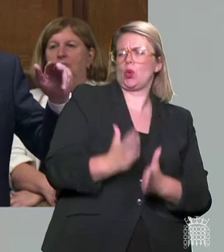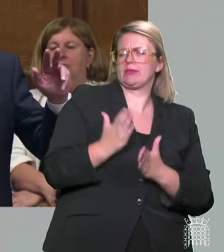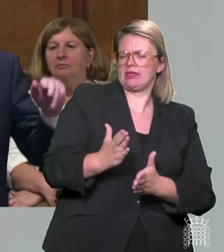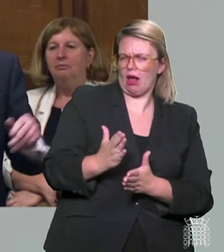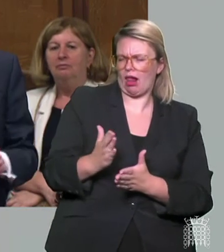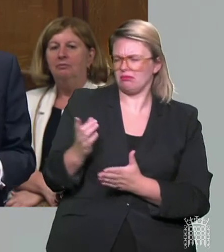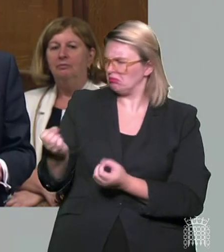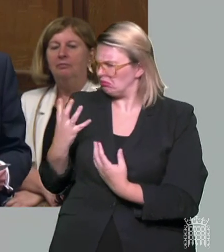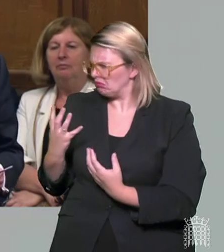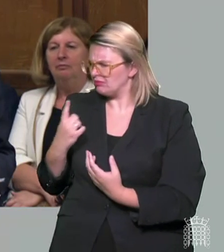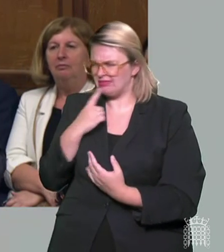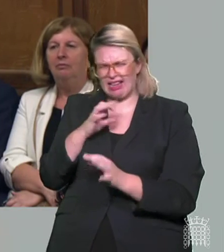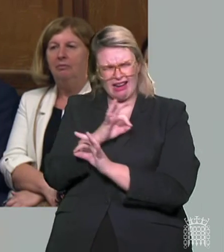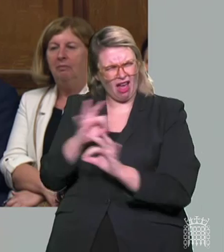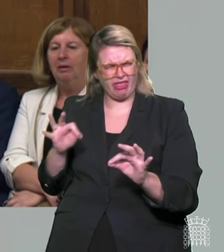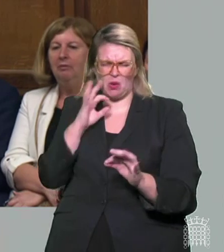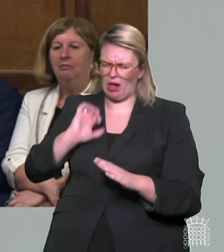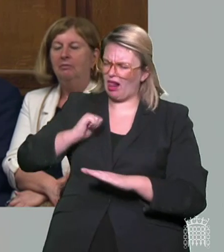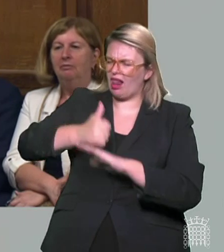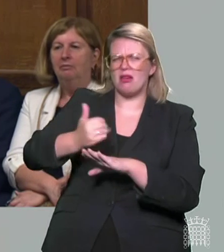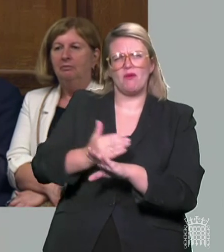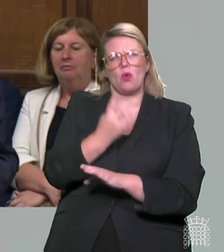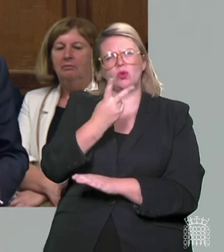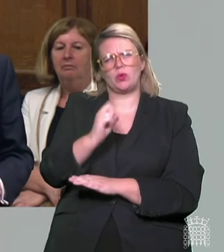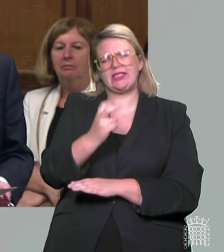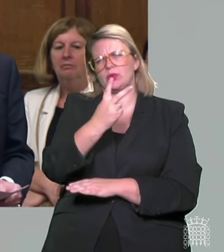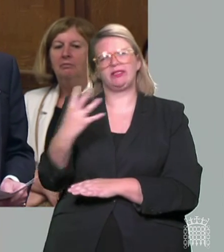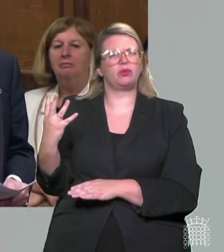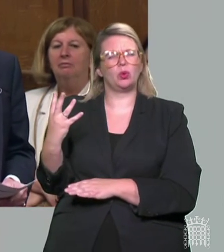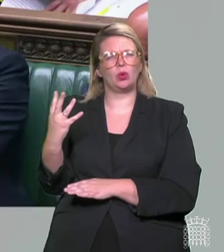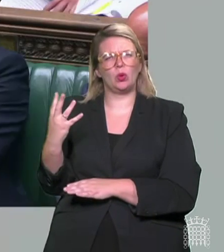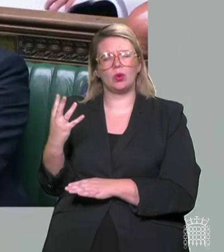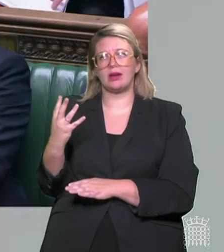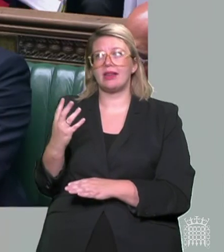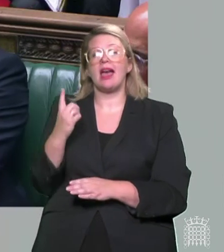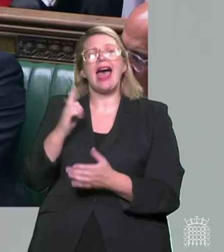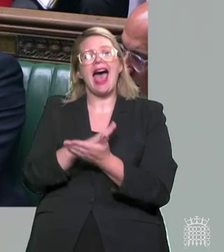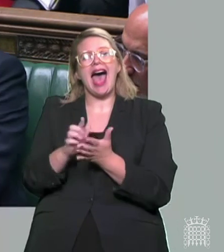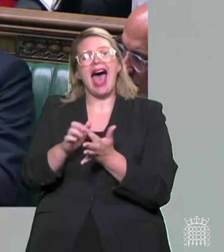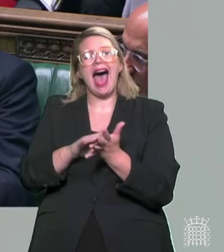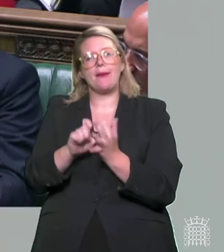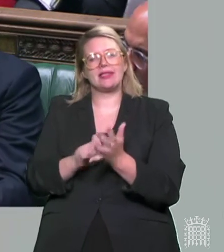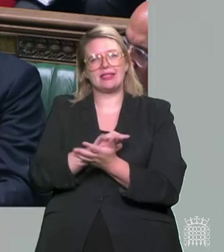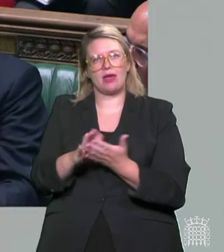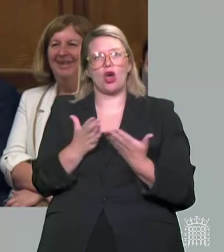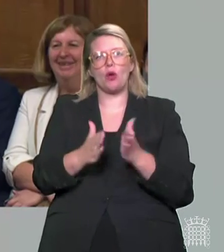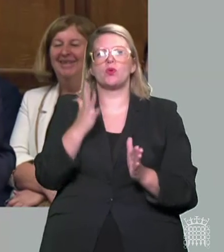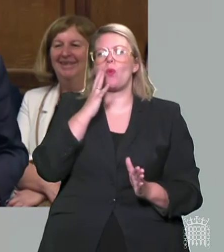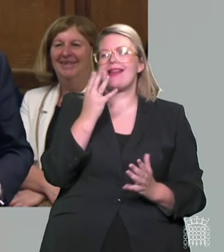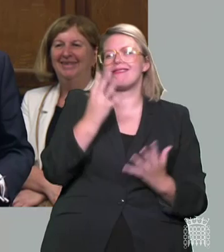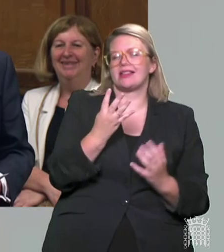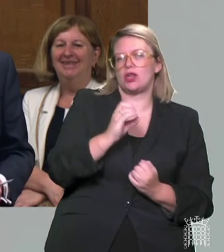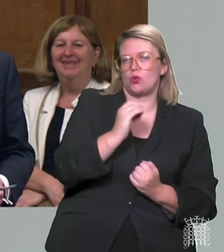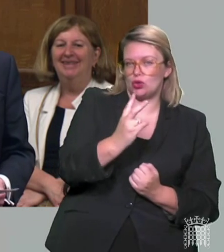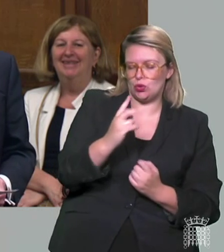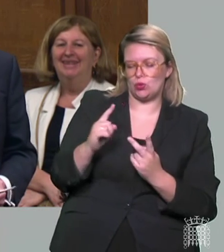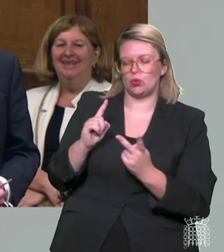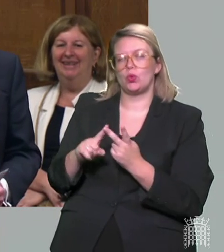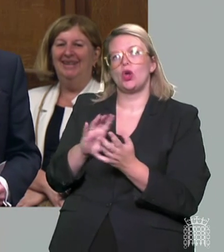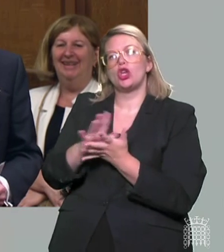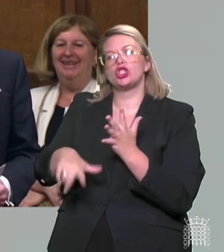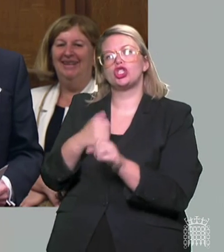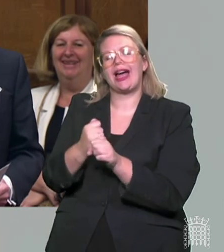Two of those “new” hospitals are in my constituency: Hammersmith Hospital opened in 1902, and Charing Cross Hospital opened in 1818.